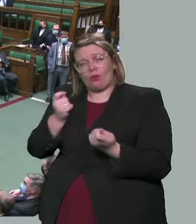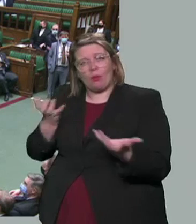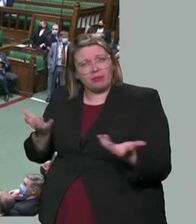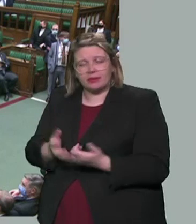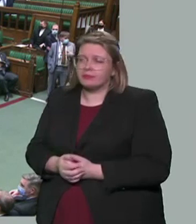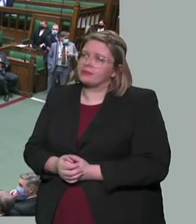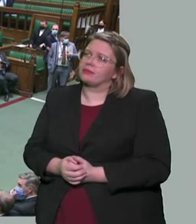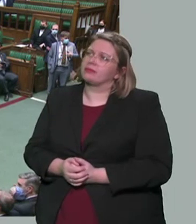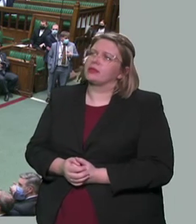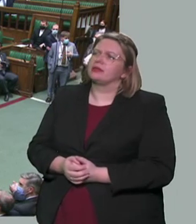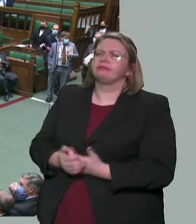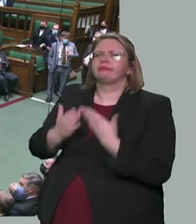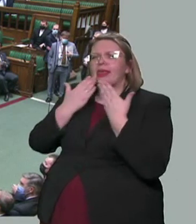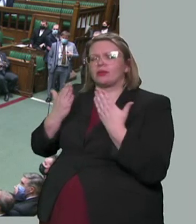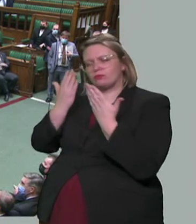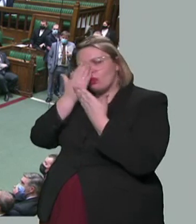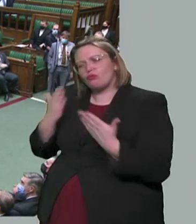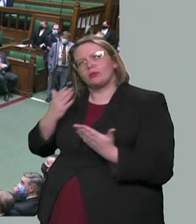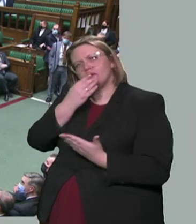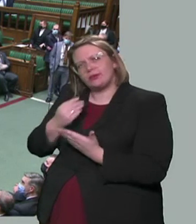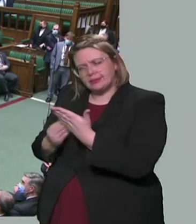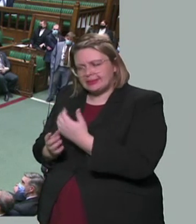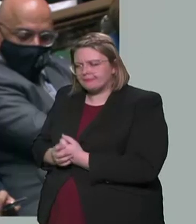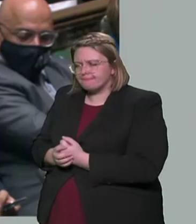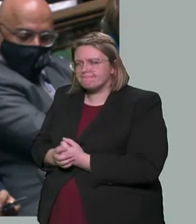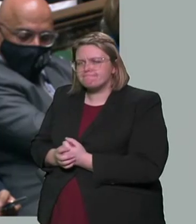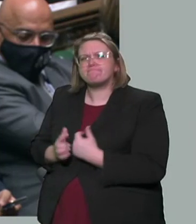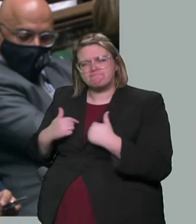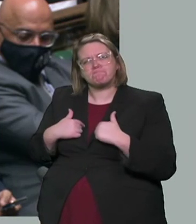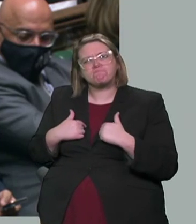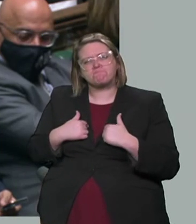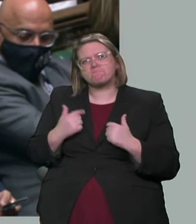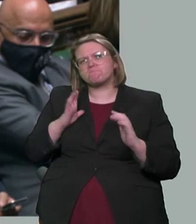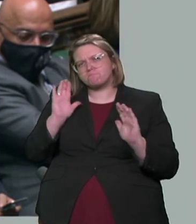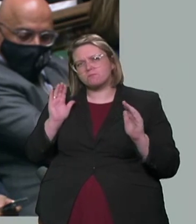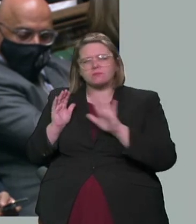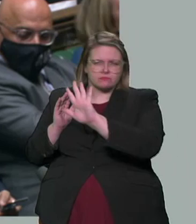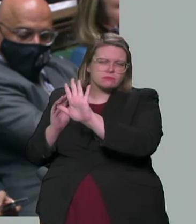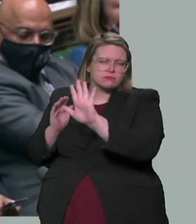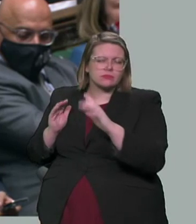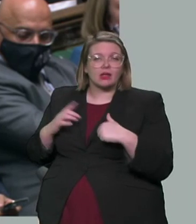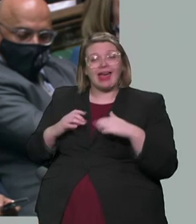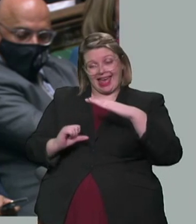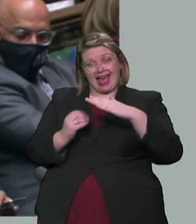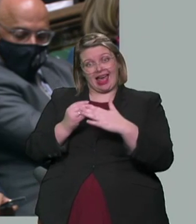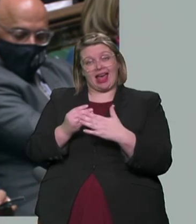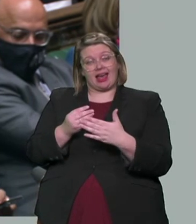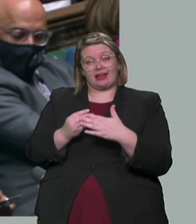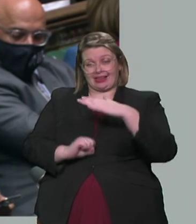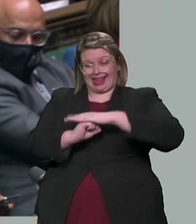I thank the right honourable Gentleman. I can tell him that we are addressing the issue of fuel.